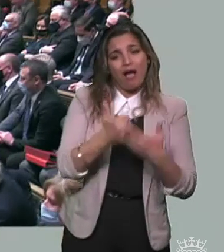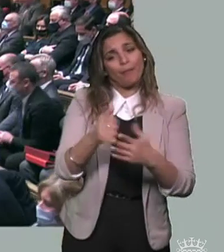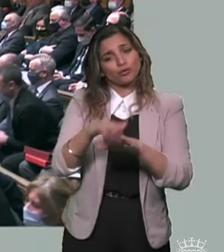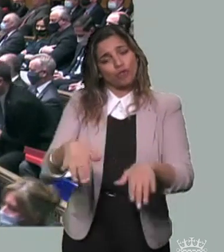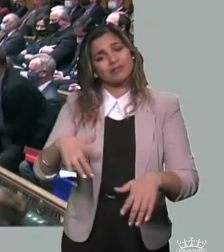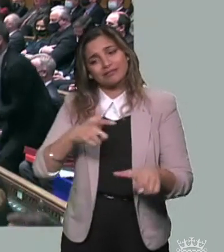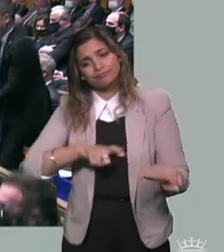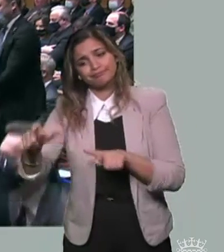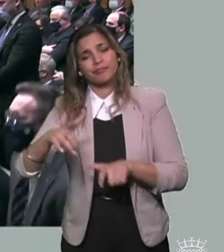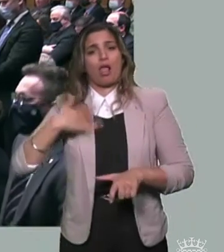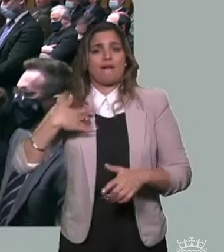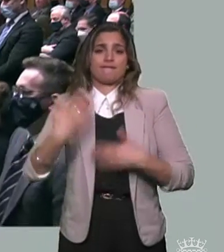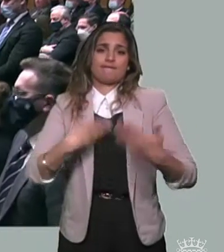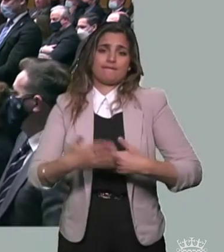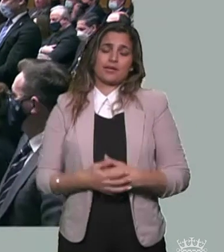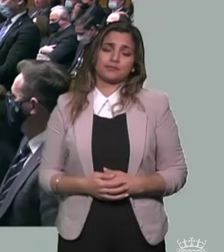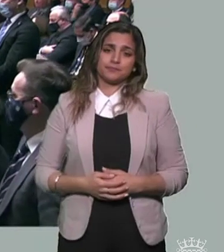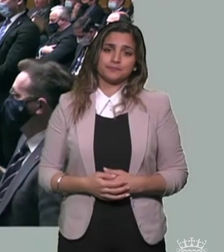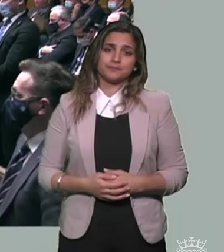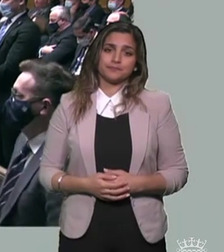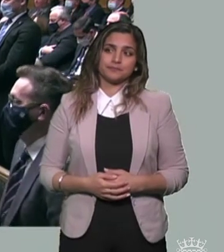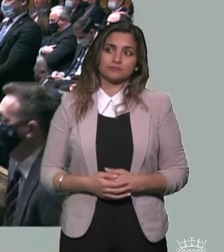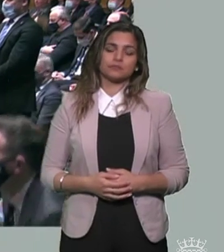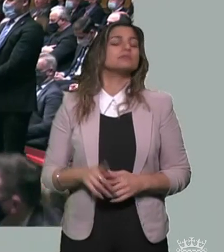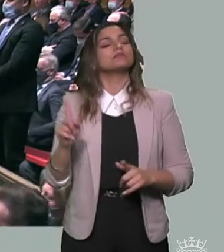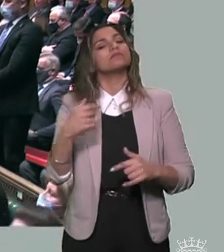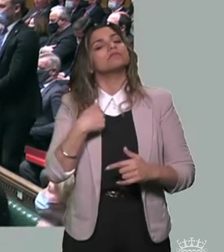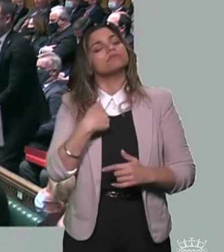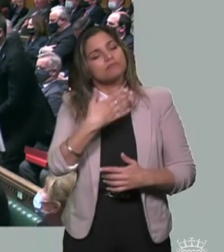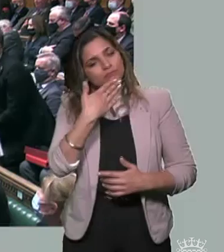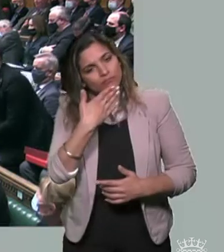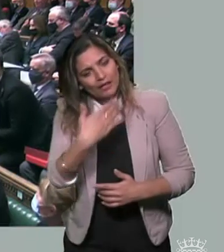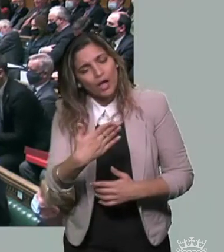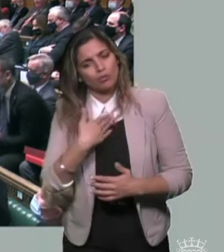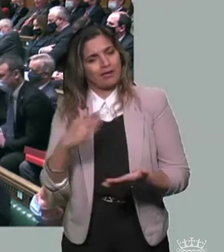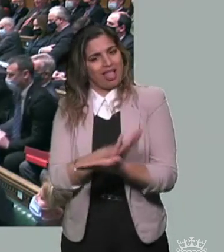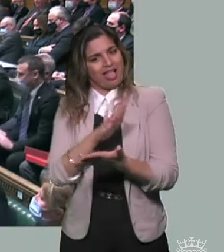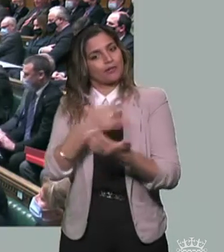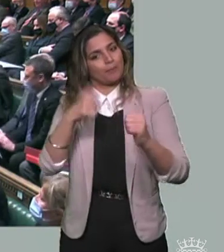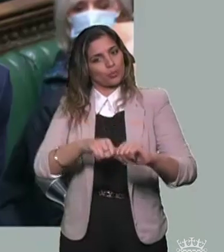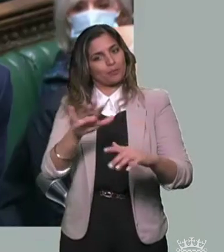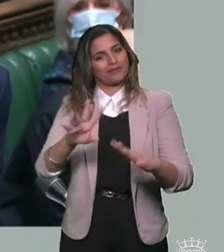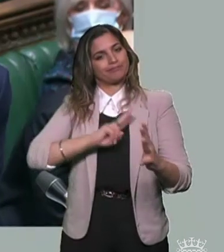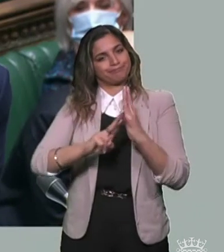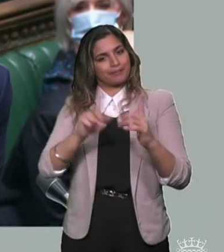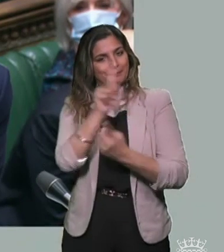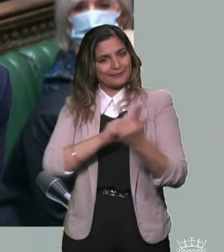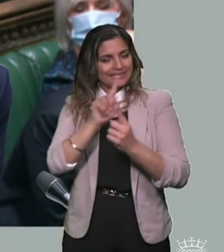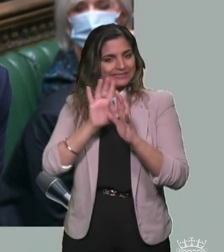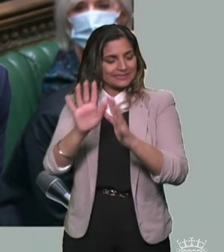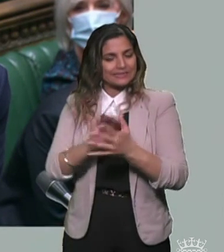I am delighted that my right honourable Friend has the meeting he wanted.